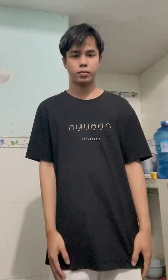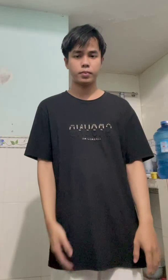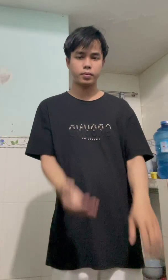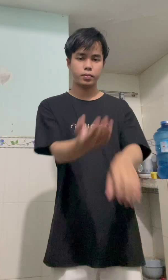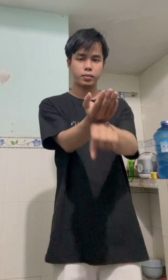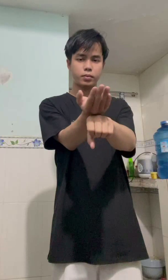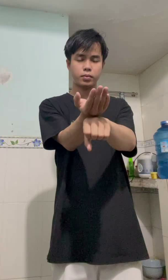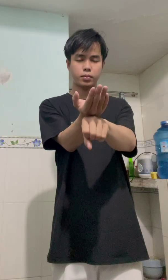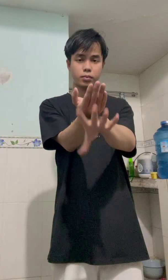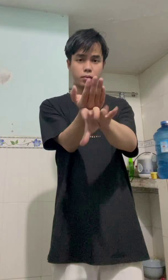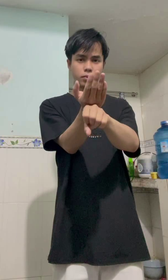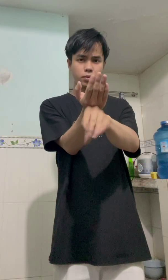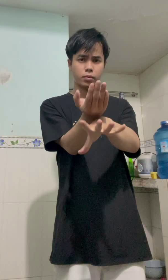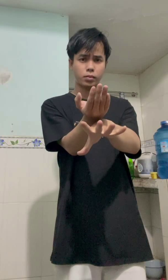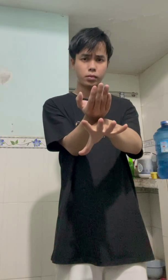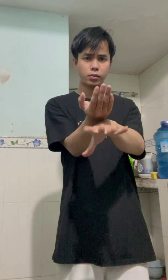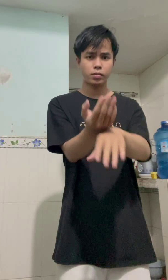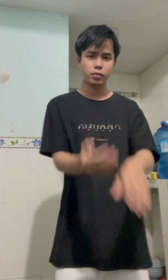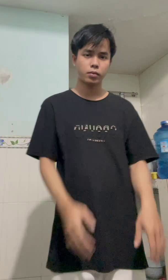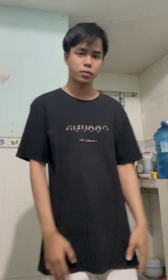ca phe